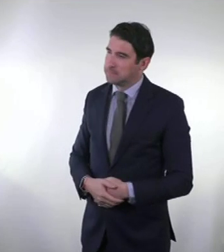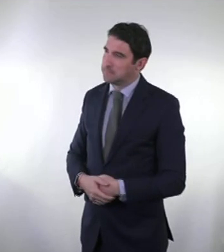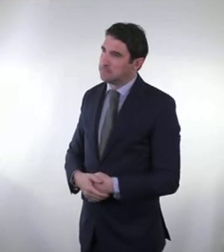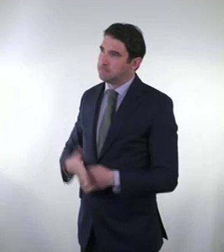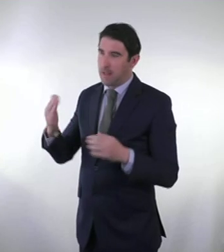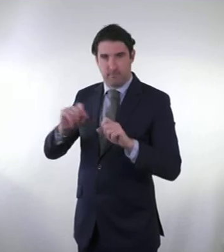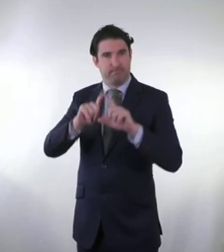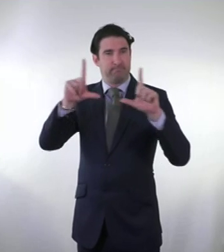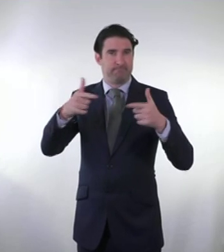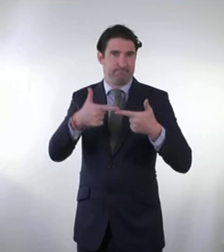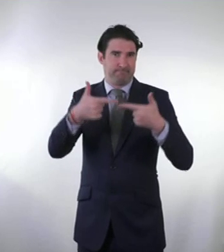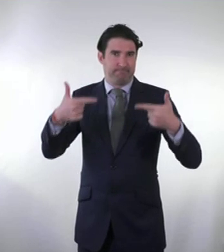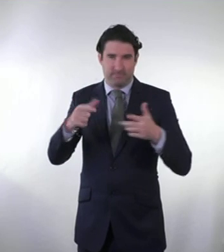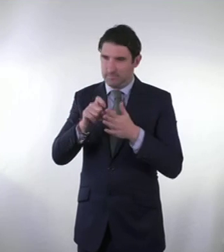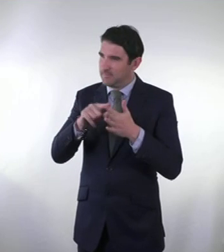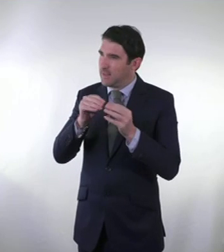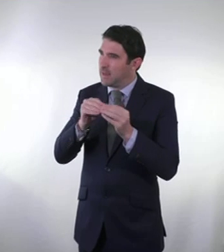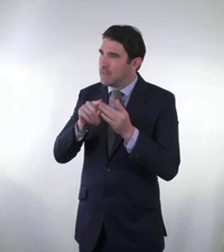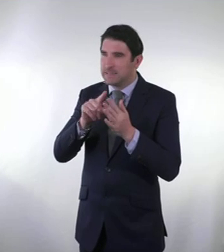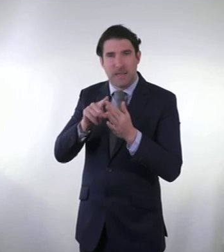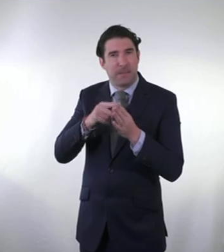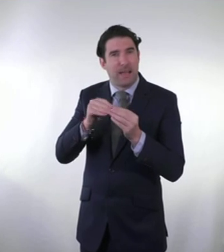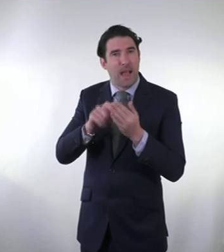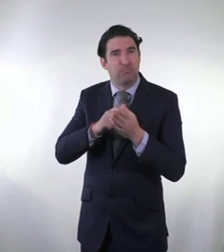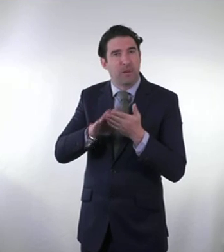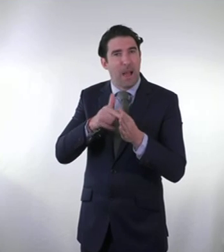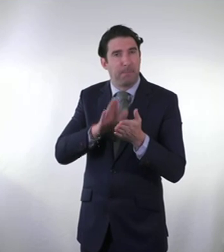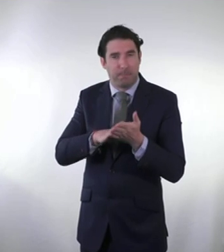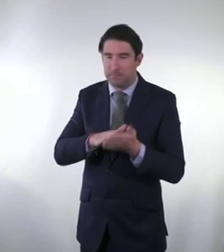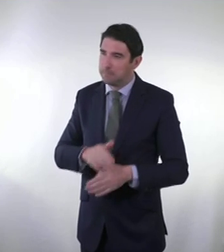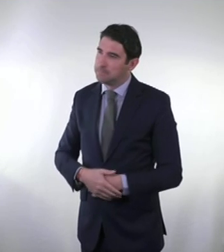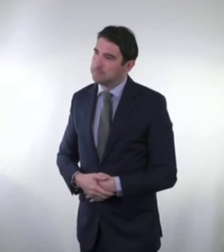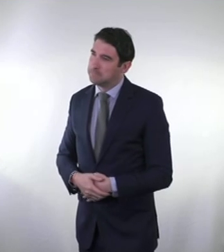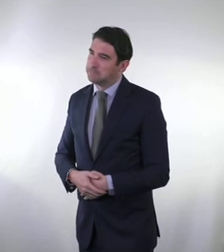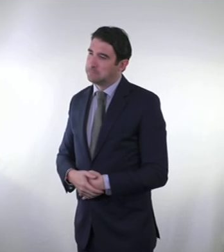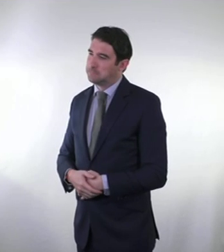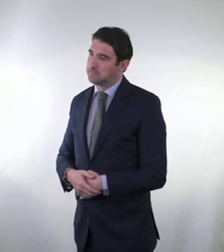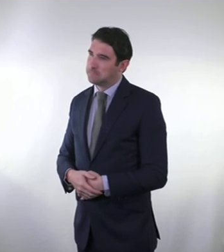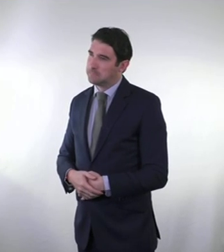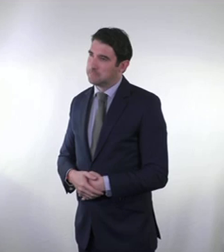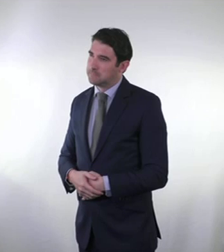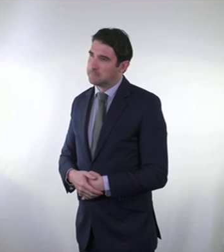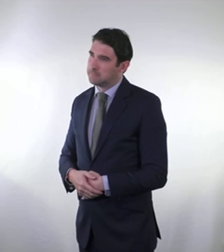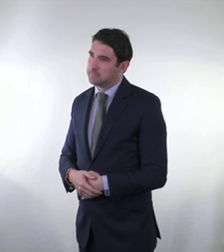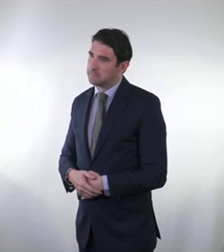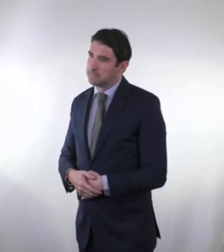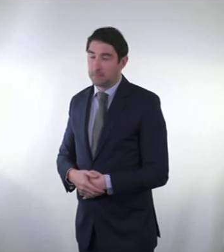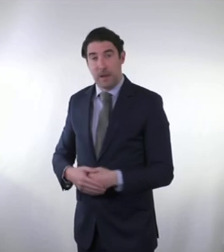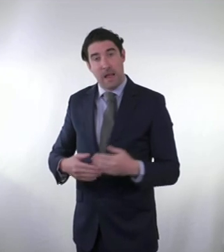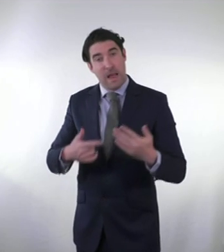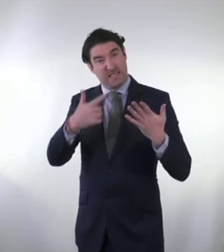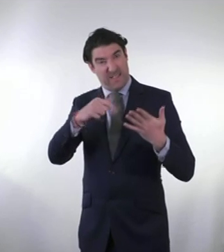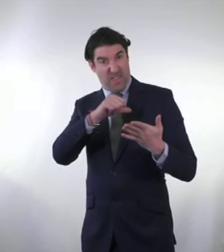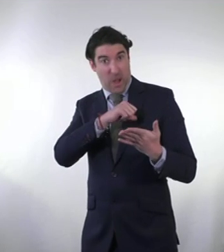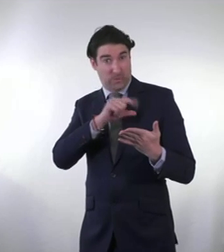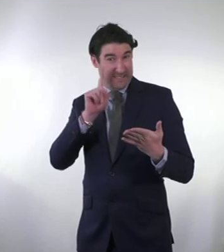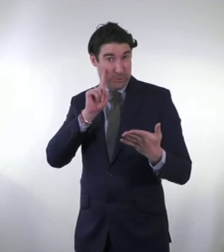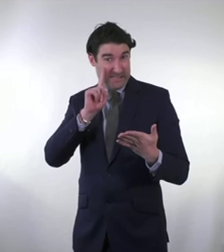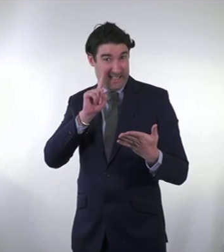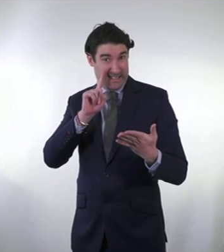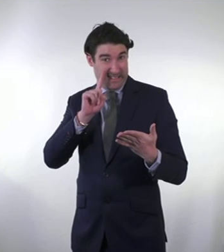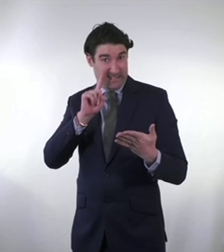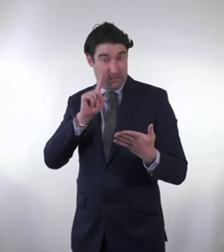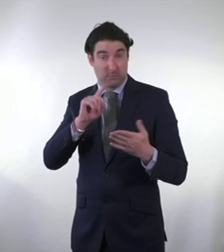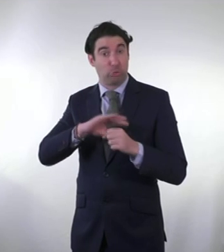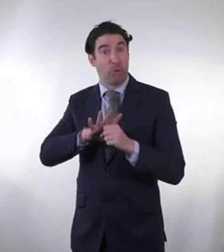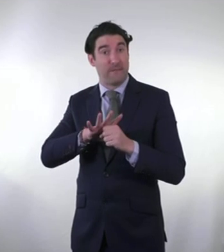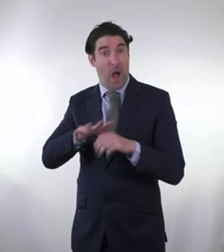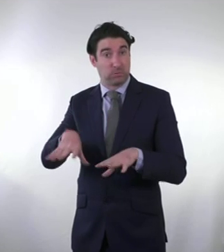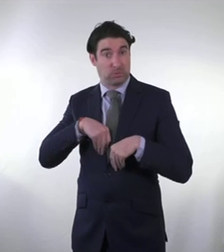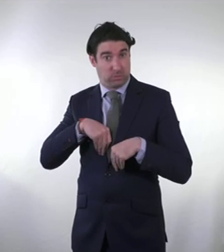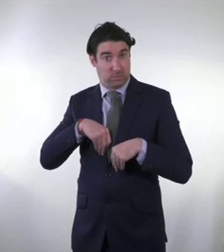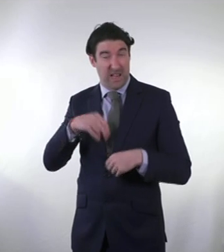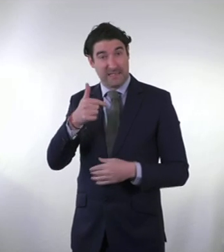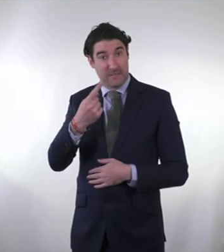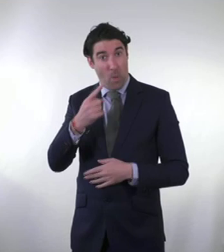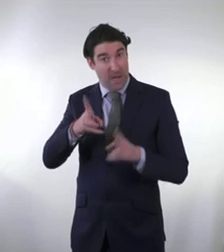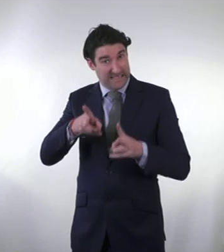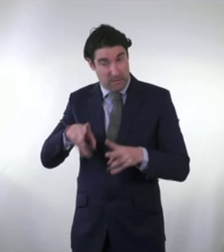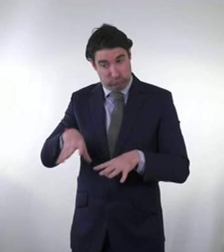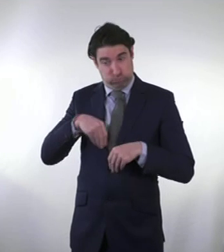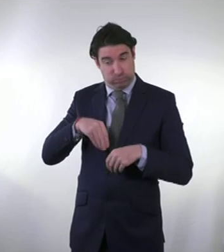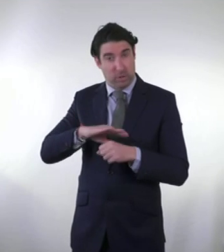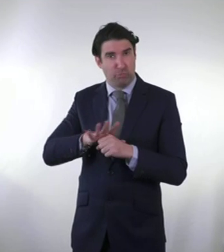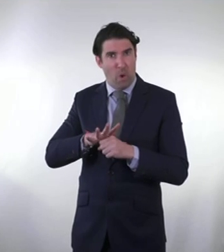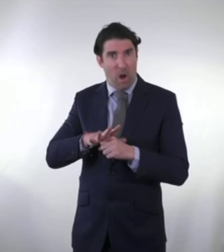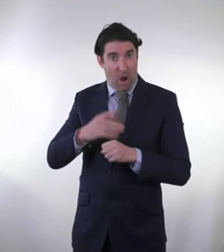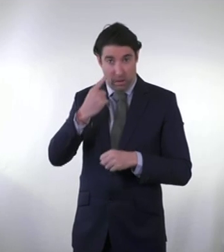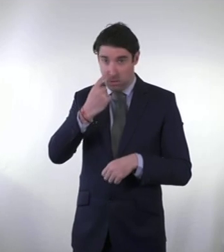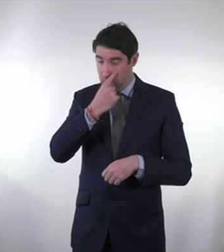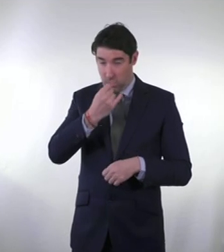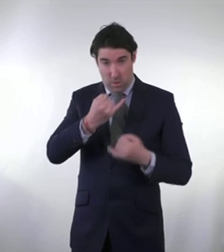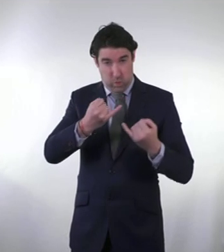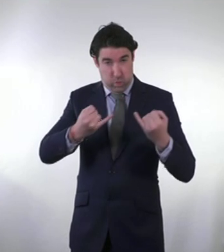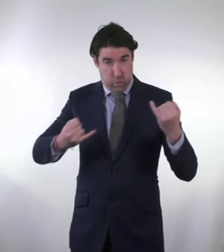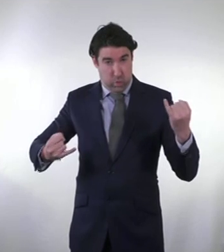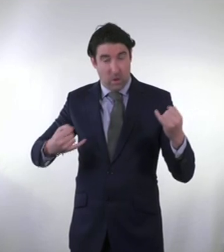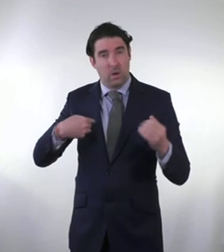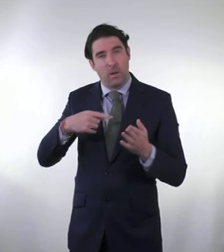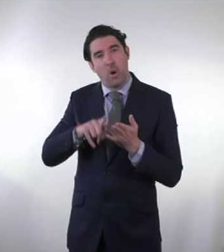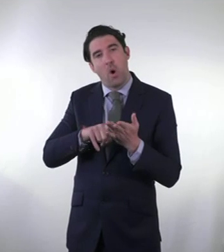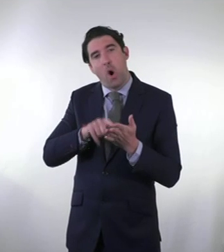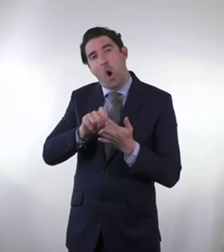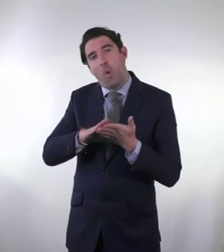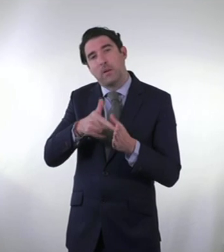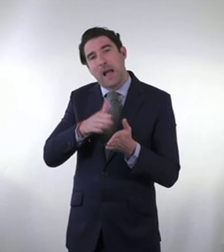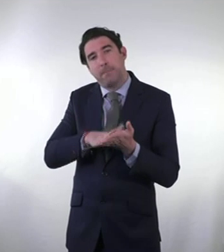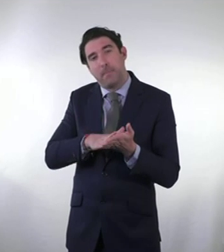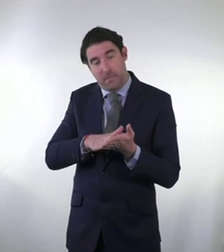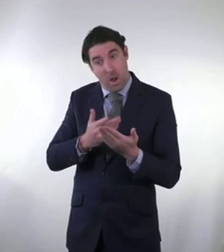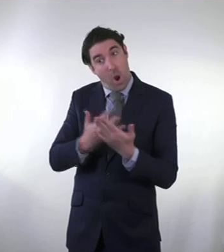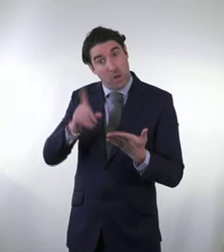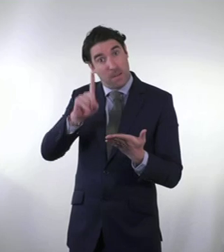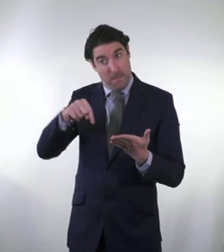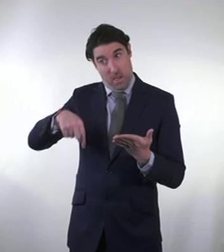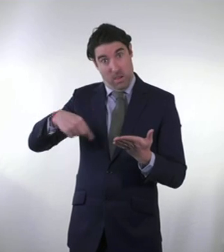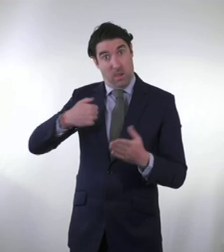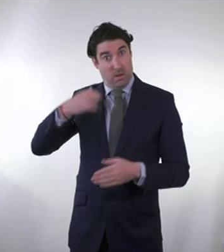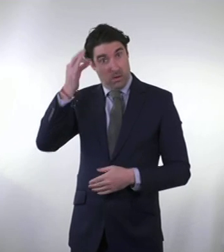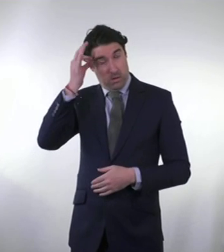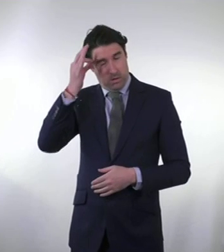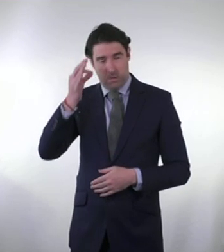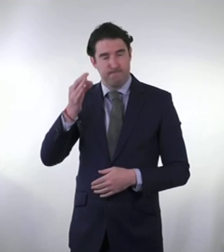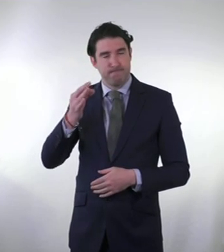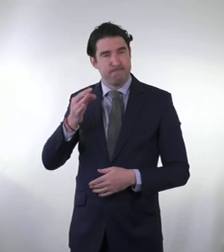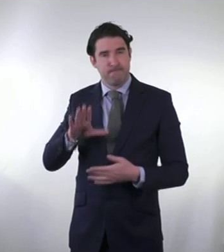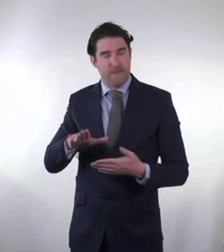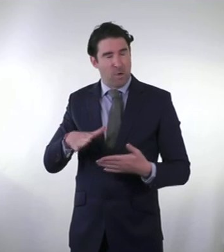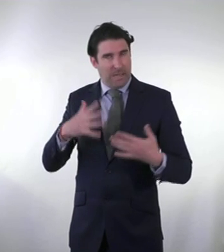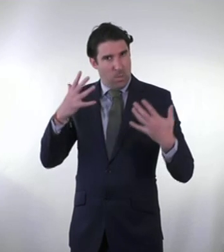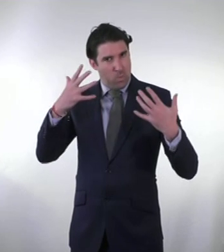With over 7,000 new cases and 71 deaths from covid yesterday, and a seven-day case average of 183 per 100,000 in Oldham, will the Prime Minister tell my constituents what he thinks his biggest mistake has been to date?